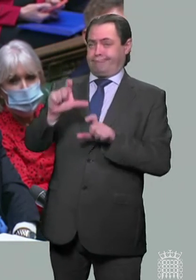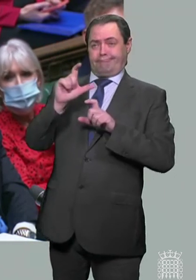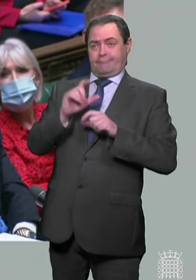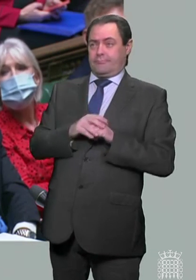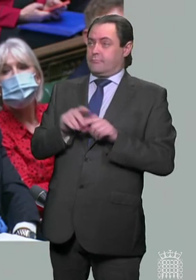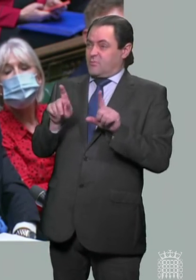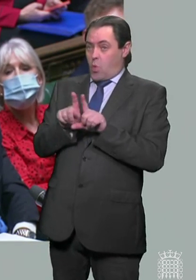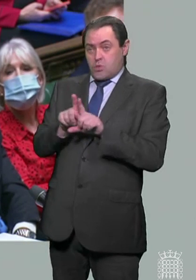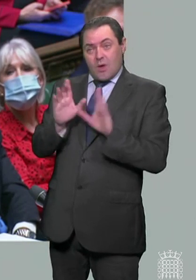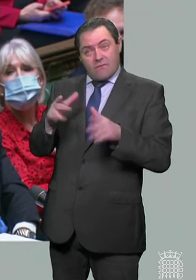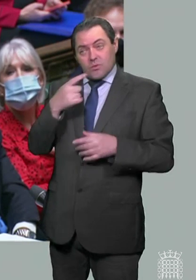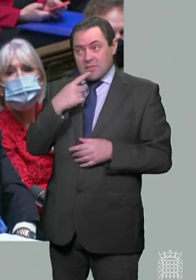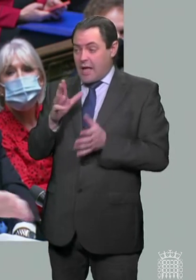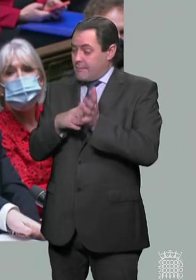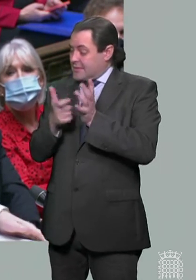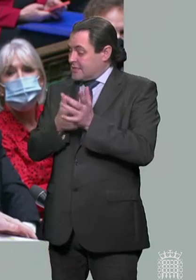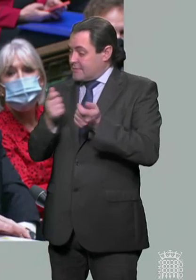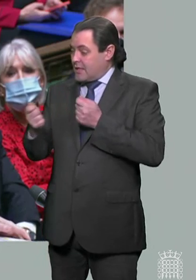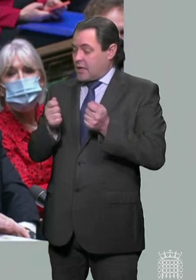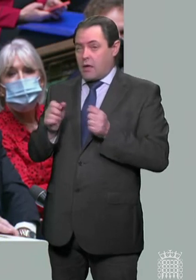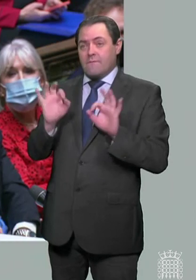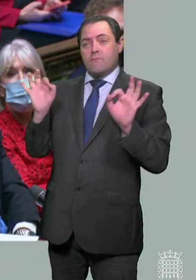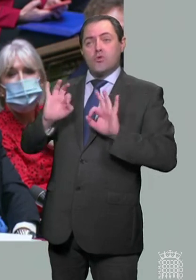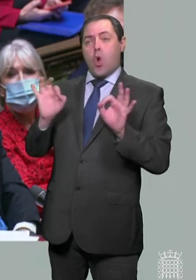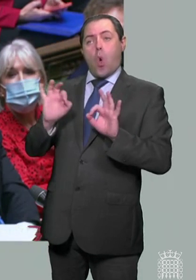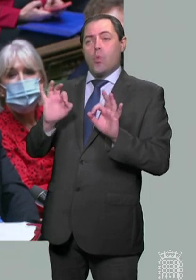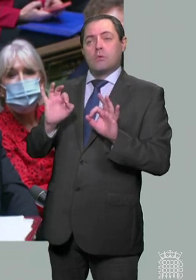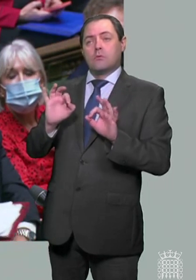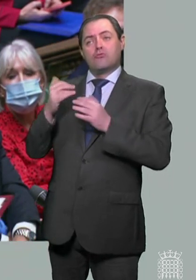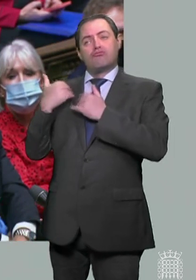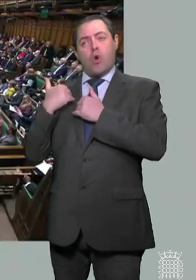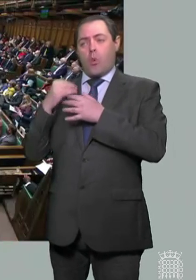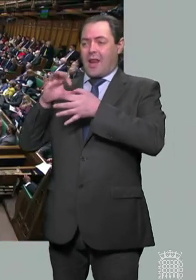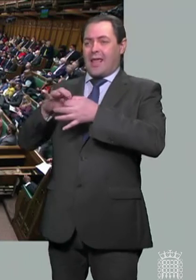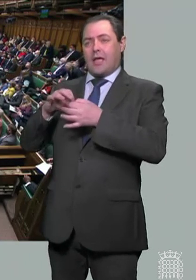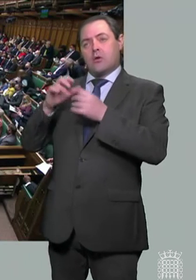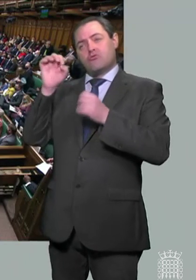By the way, I see no future role for the European Court of Justice.